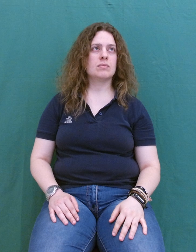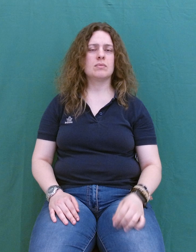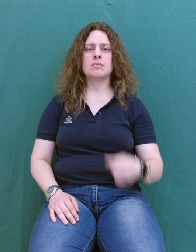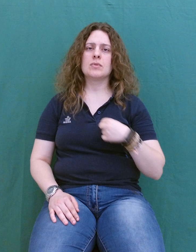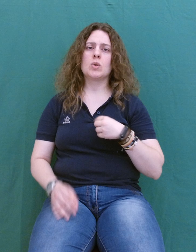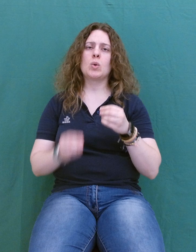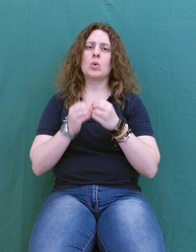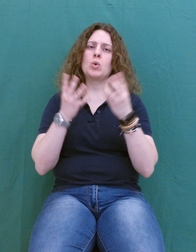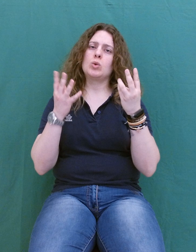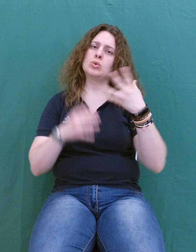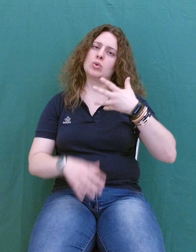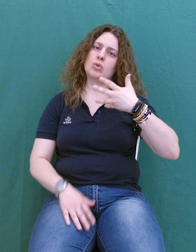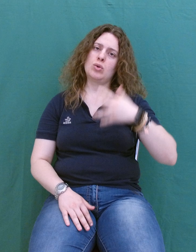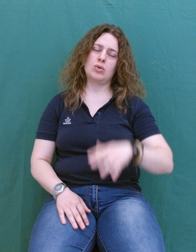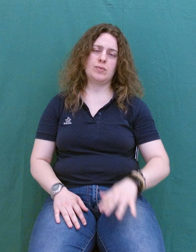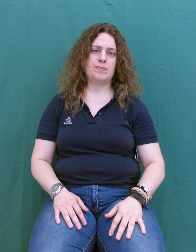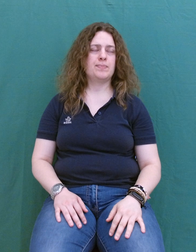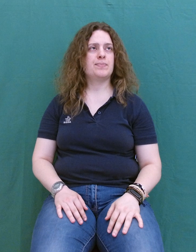ΕΓΩ 28 ΧΡΟΝΩΝ